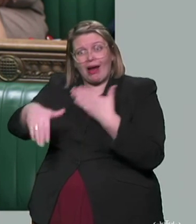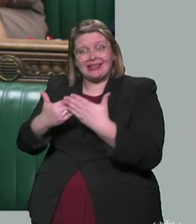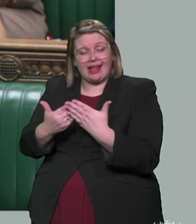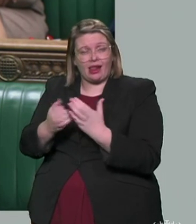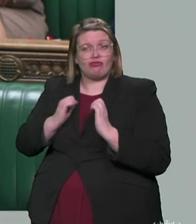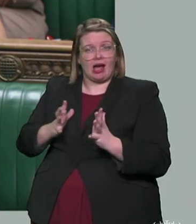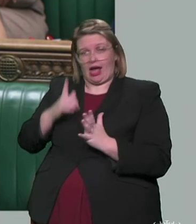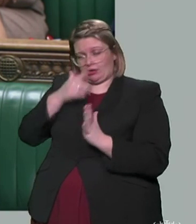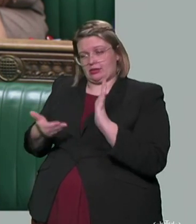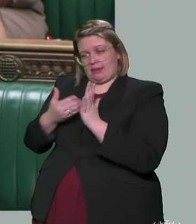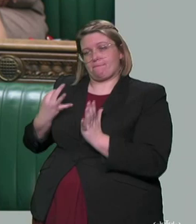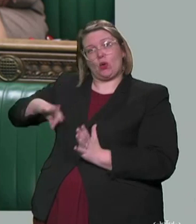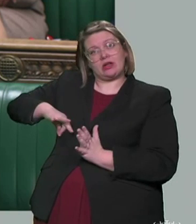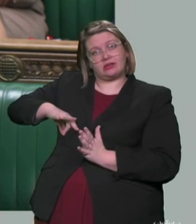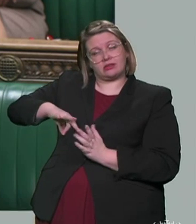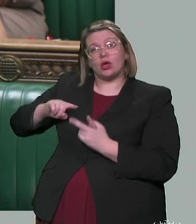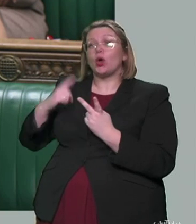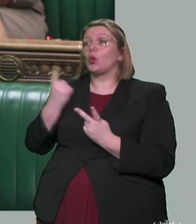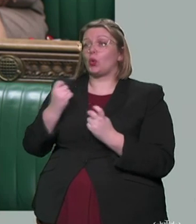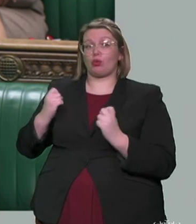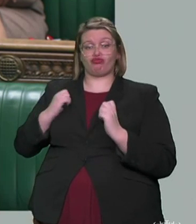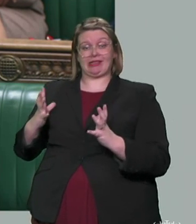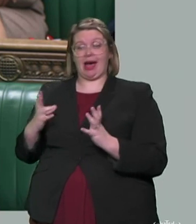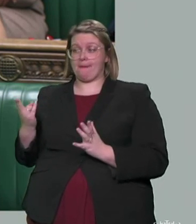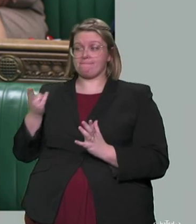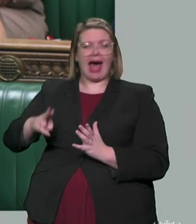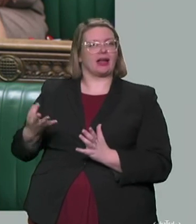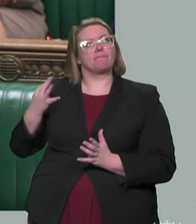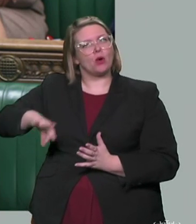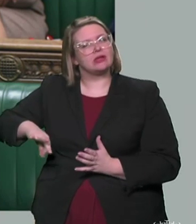We should also reward people for returning from retirement.